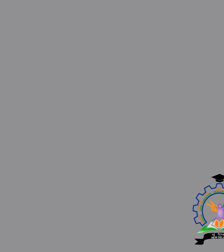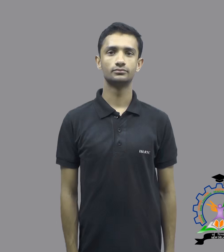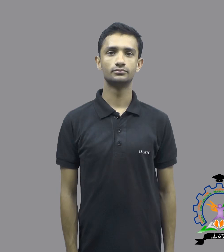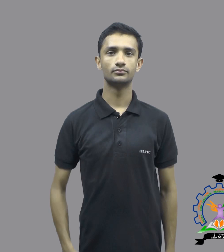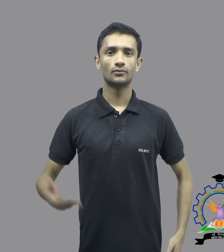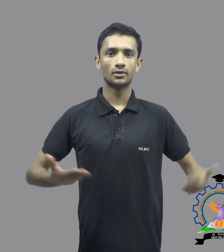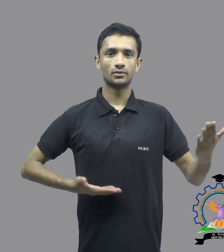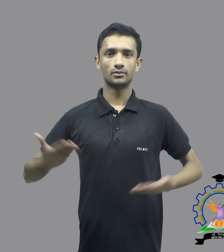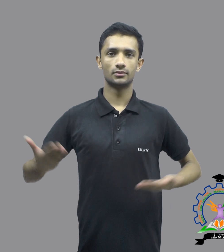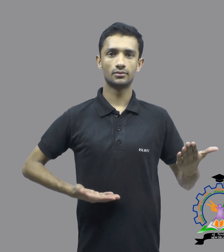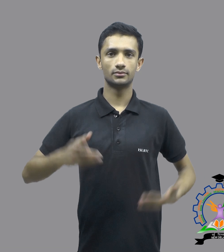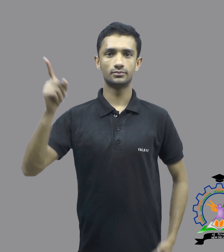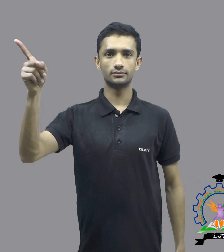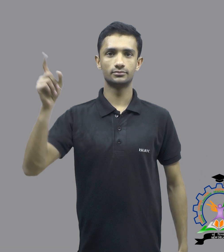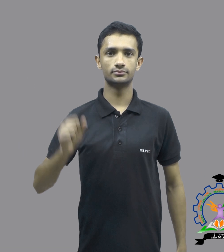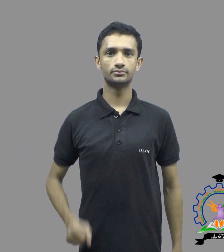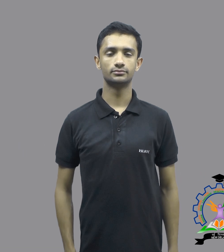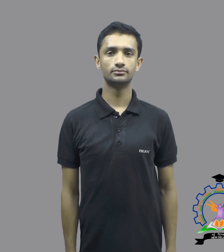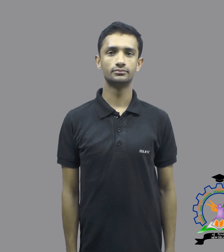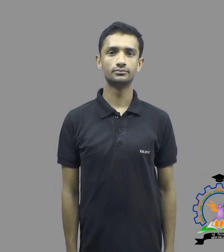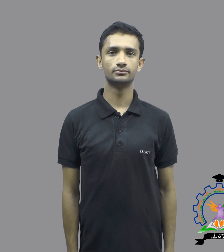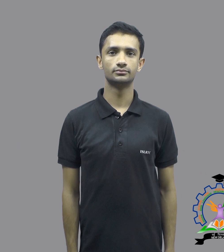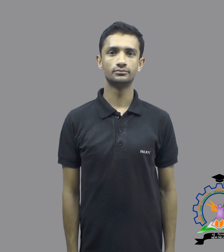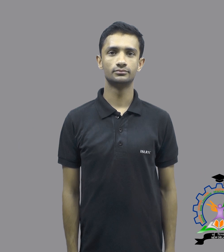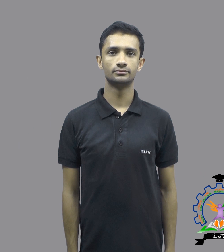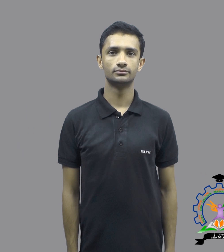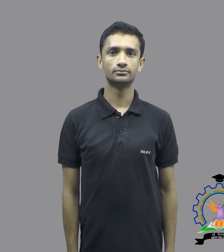Kolkata (Calcutta )